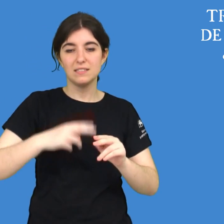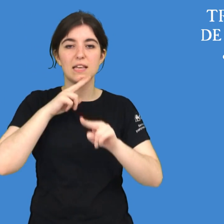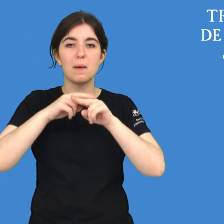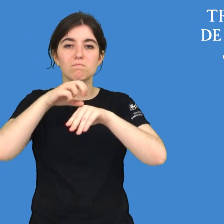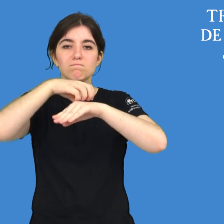nombre